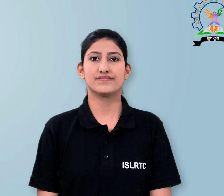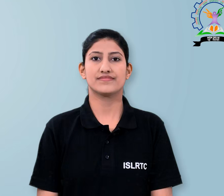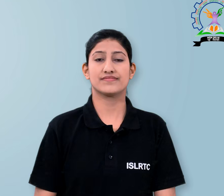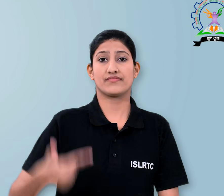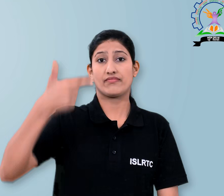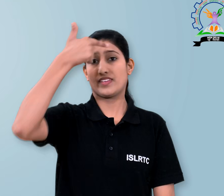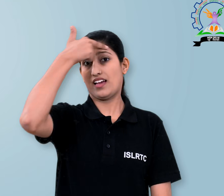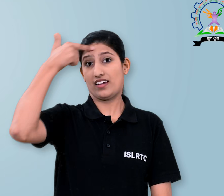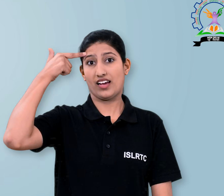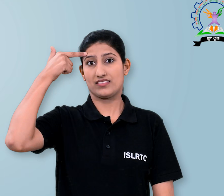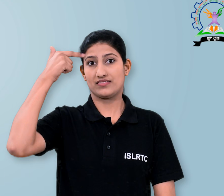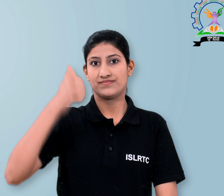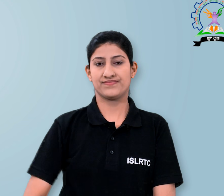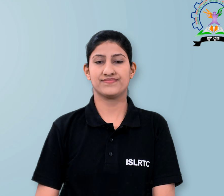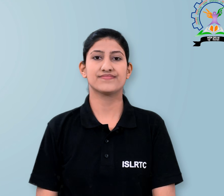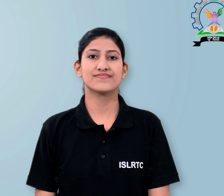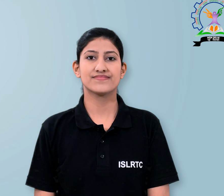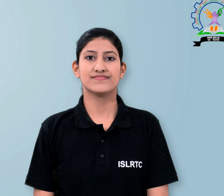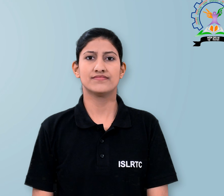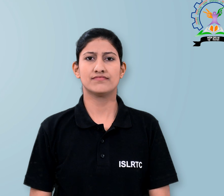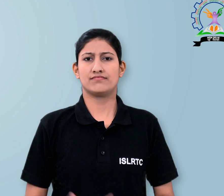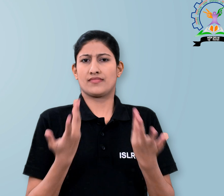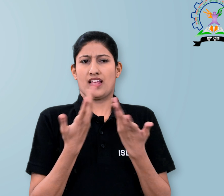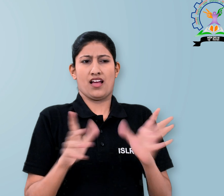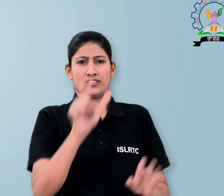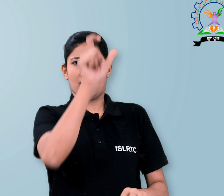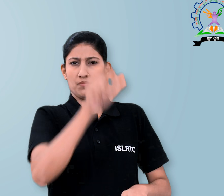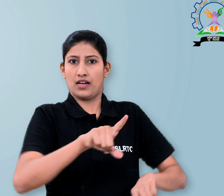Destiny